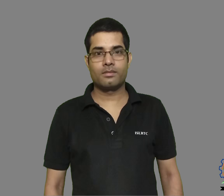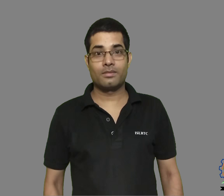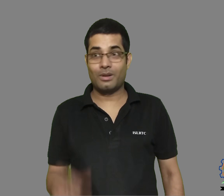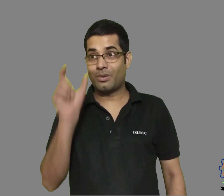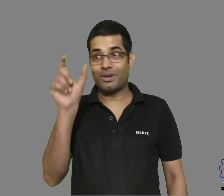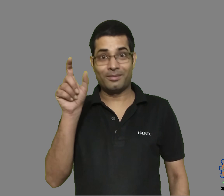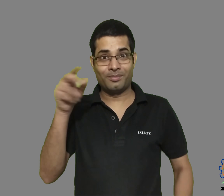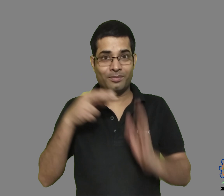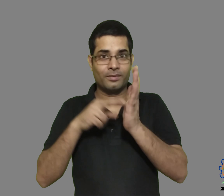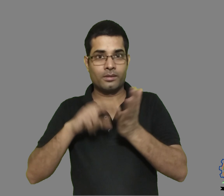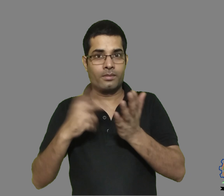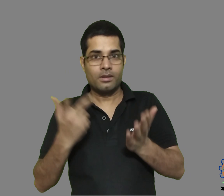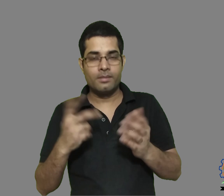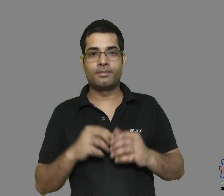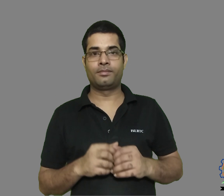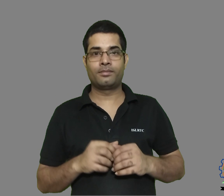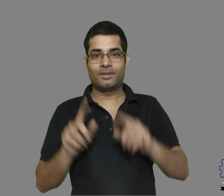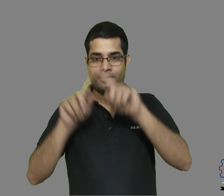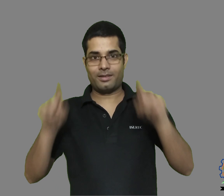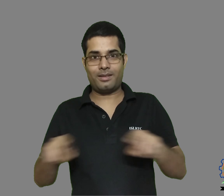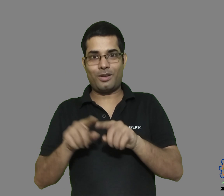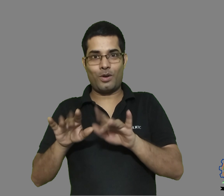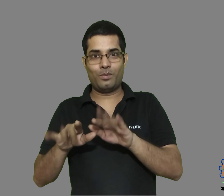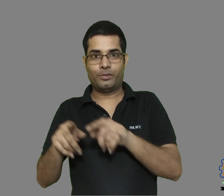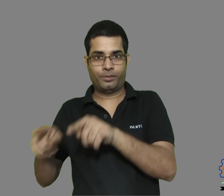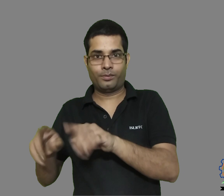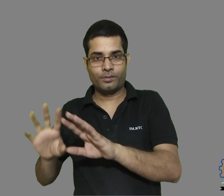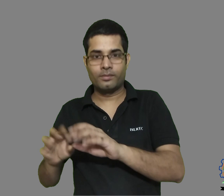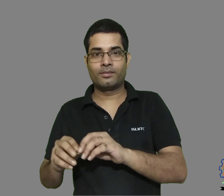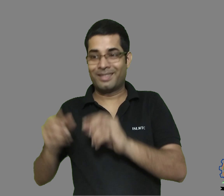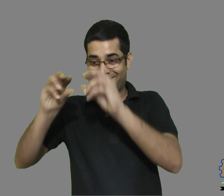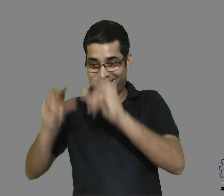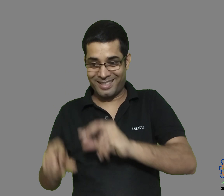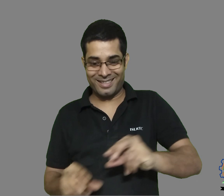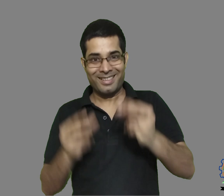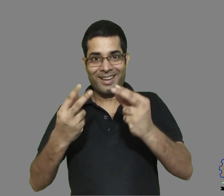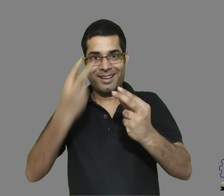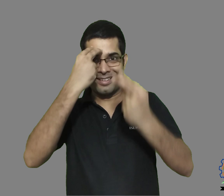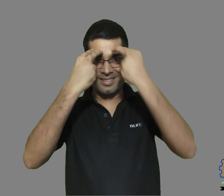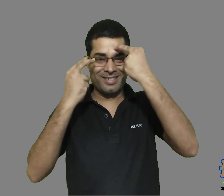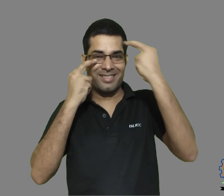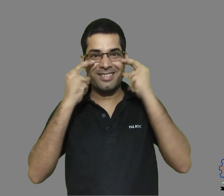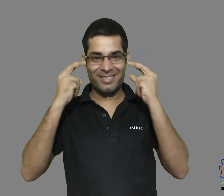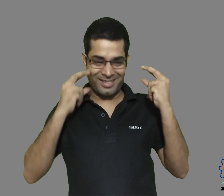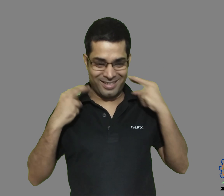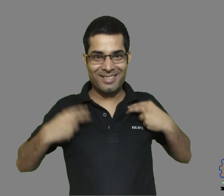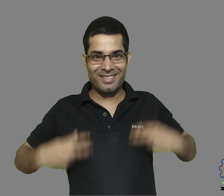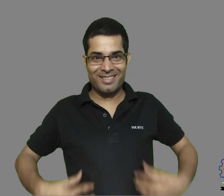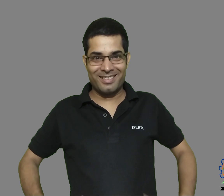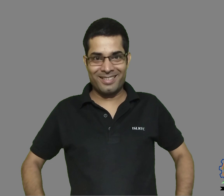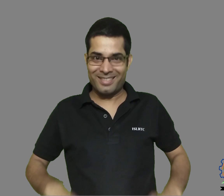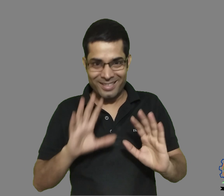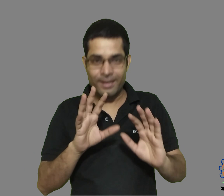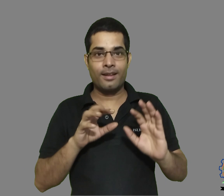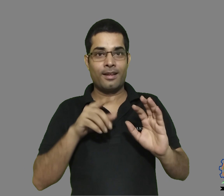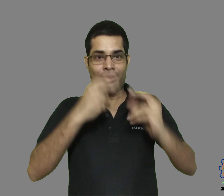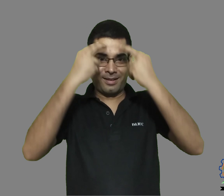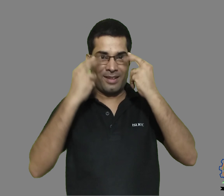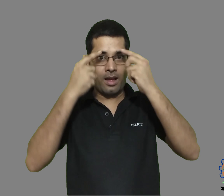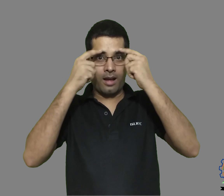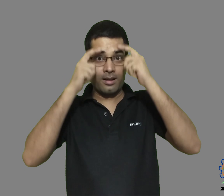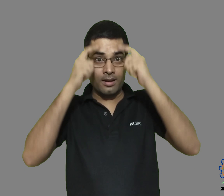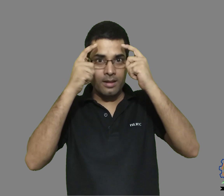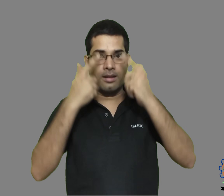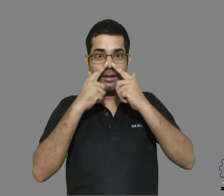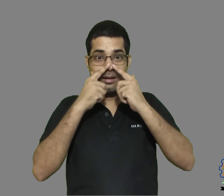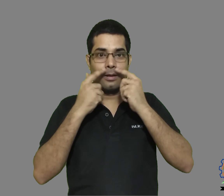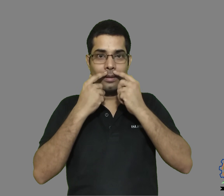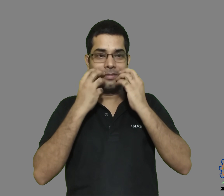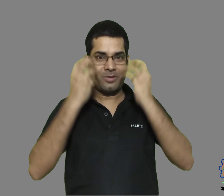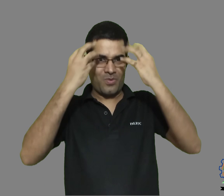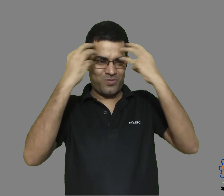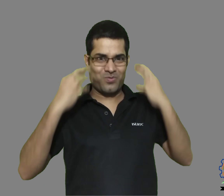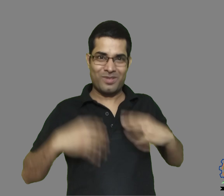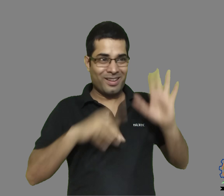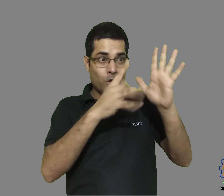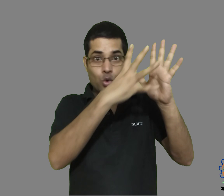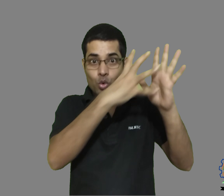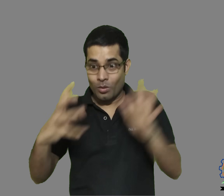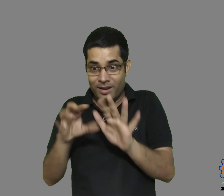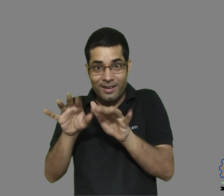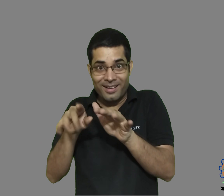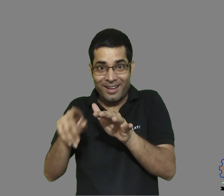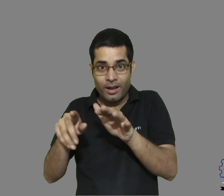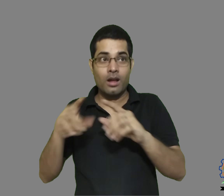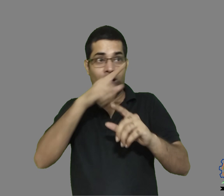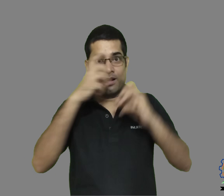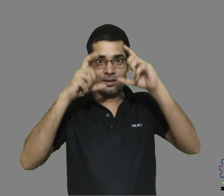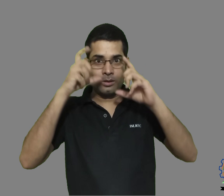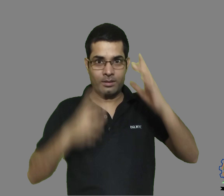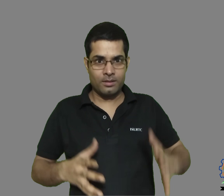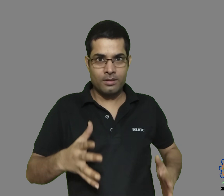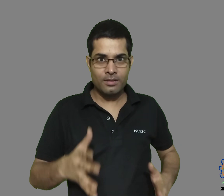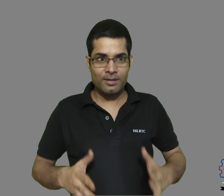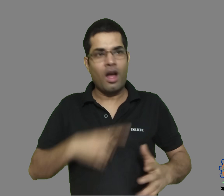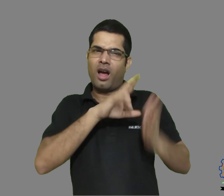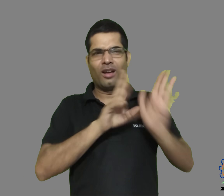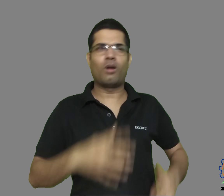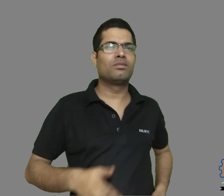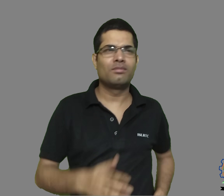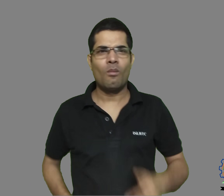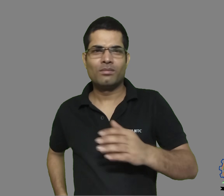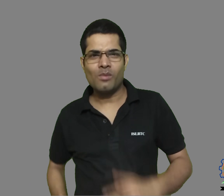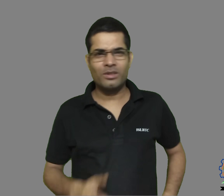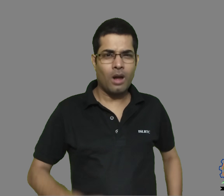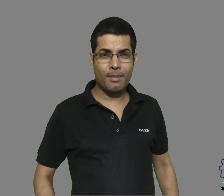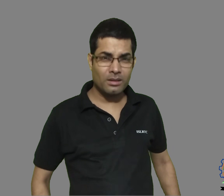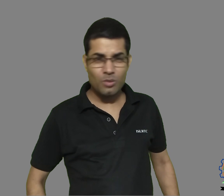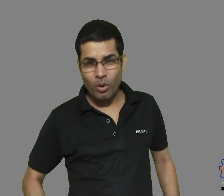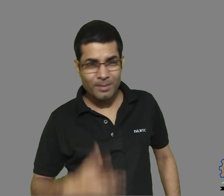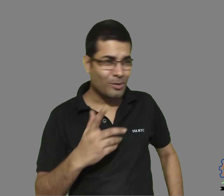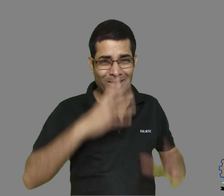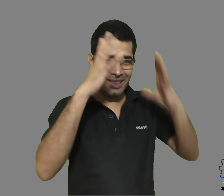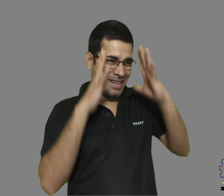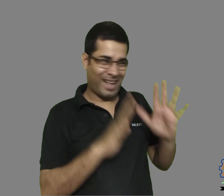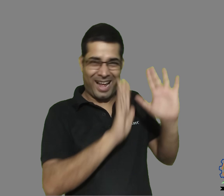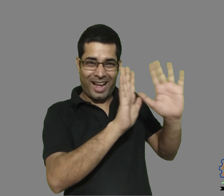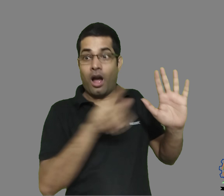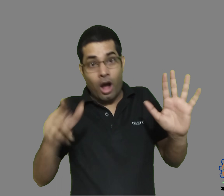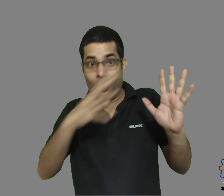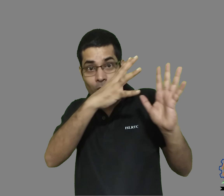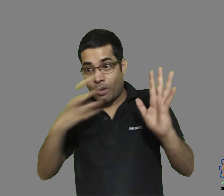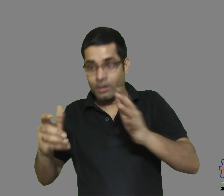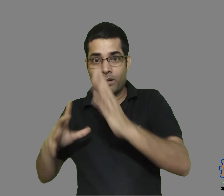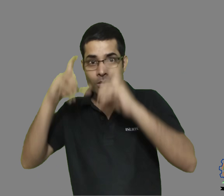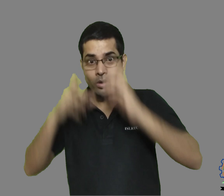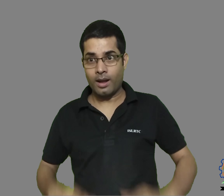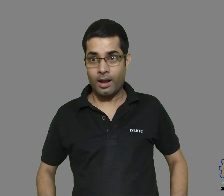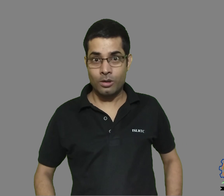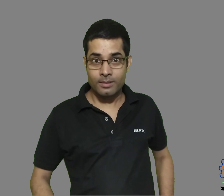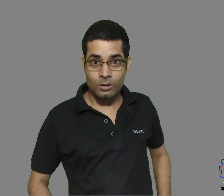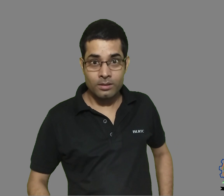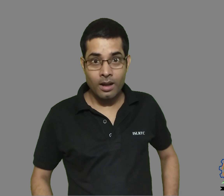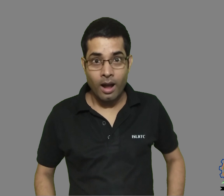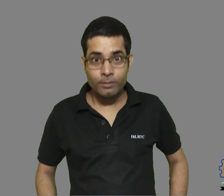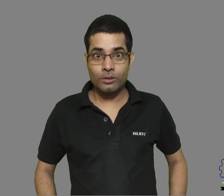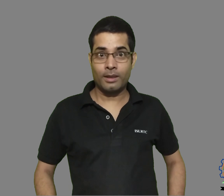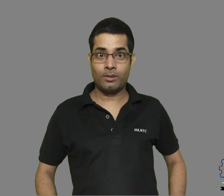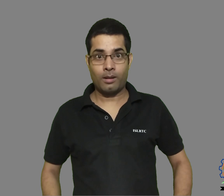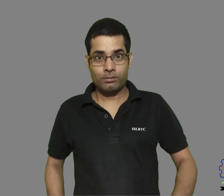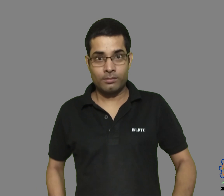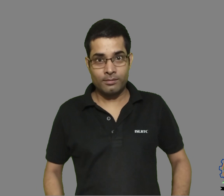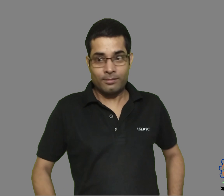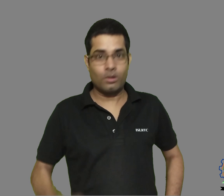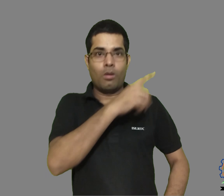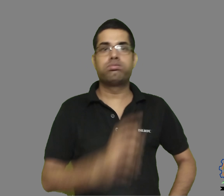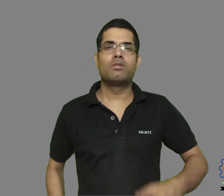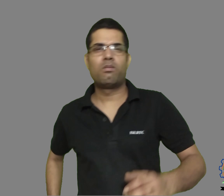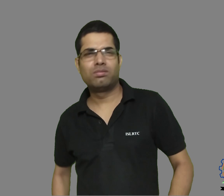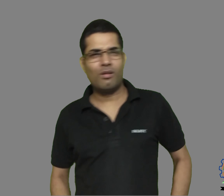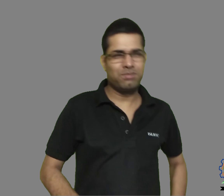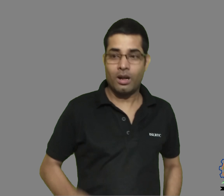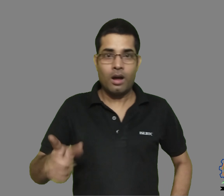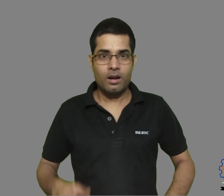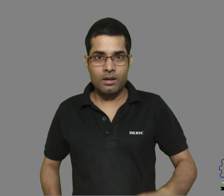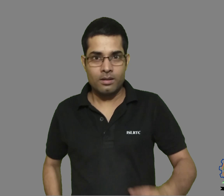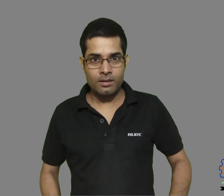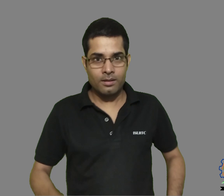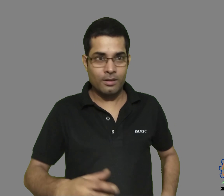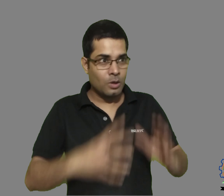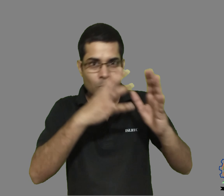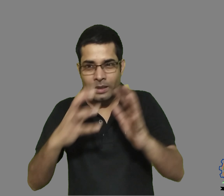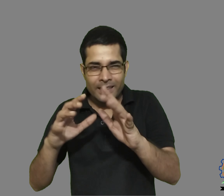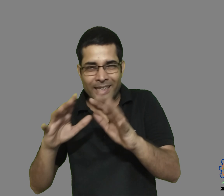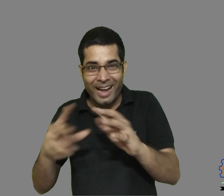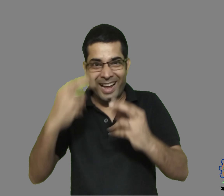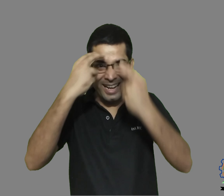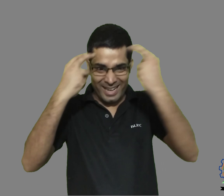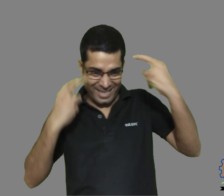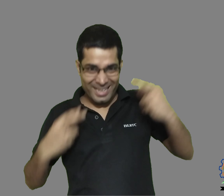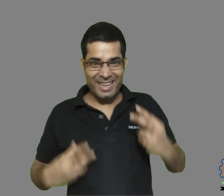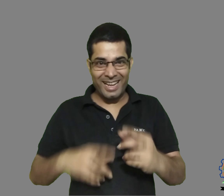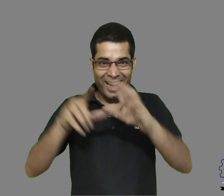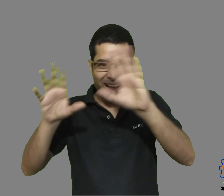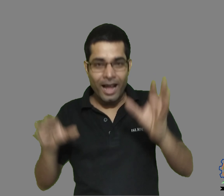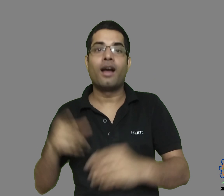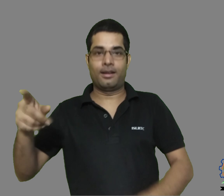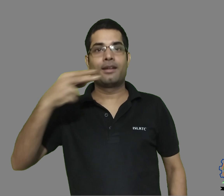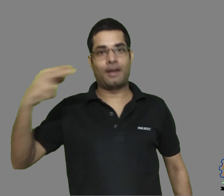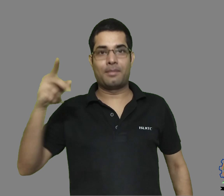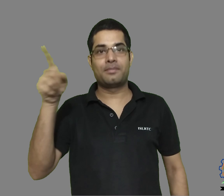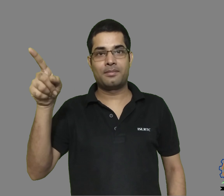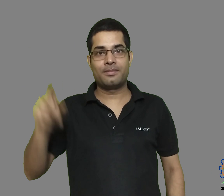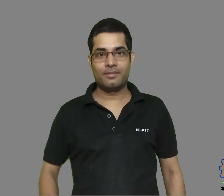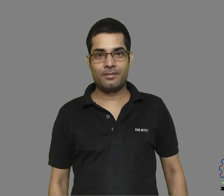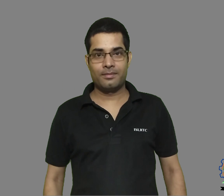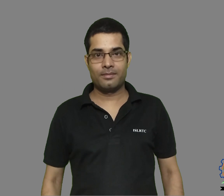Motion Capture